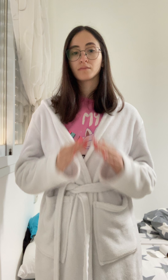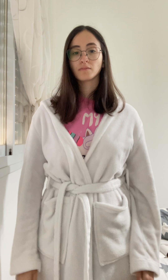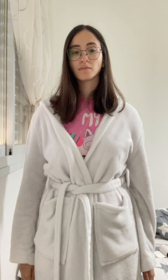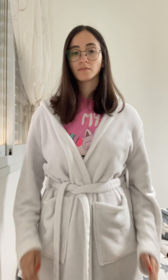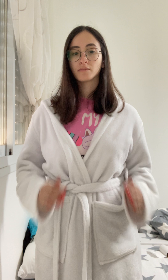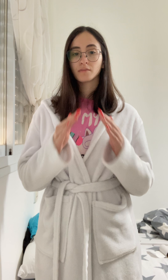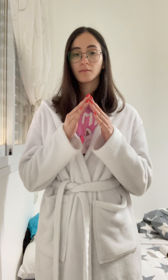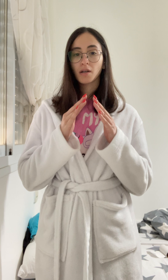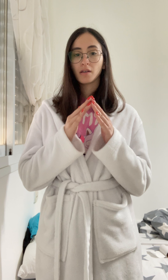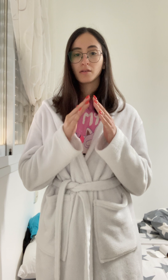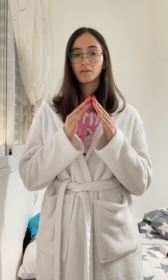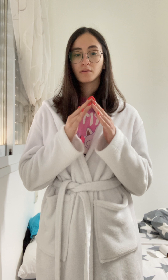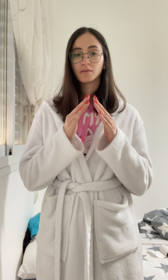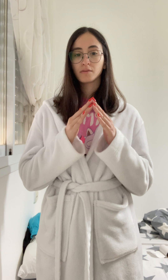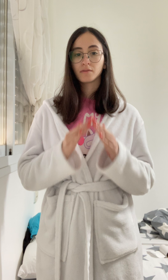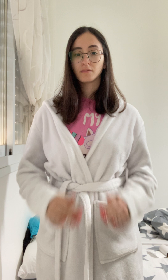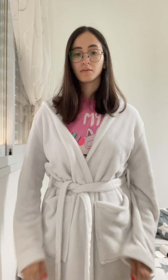בית